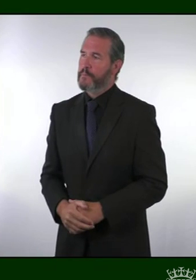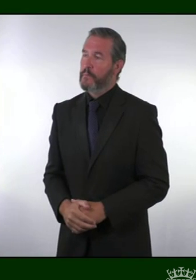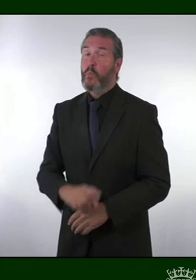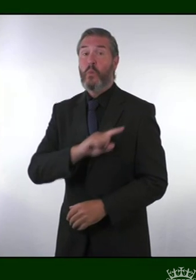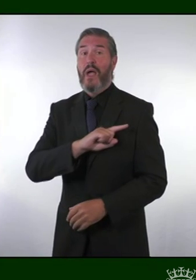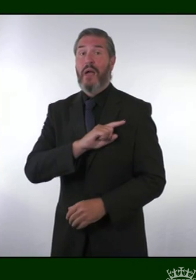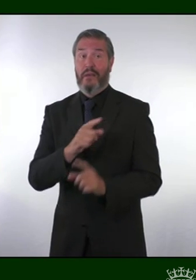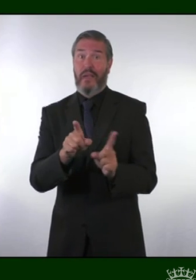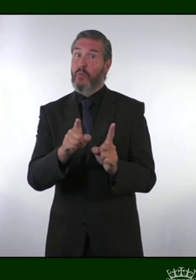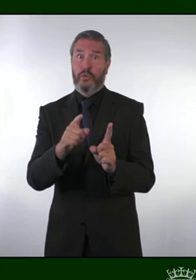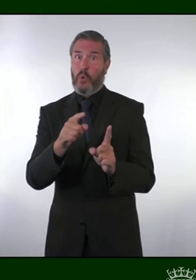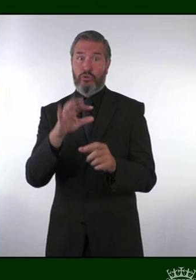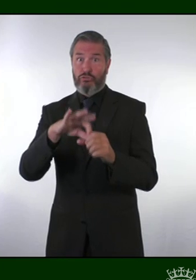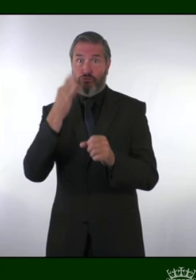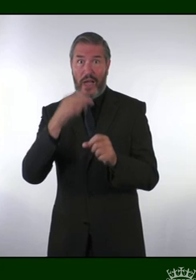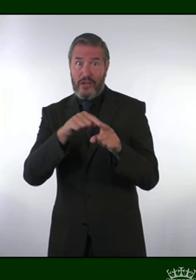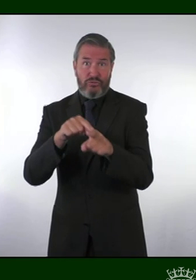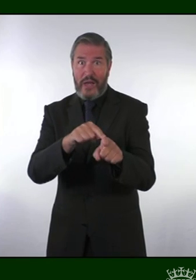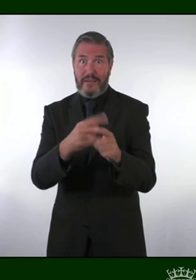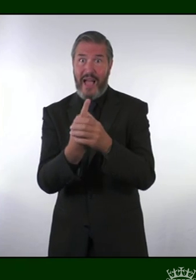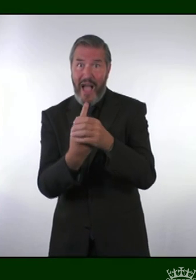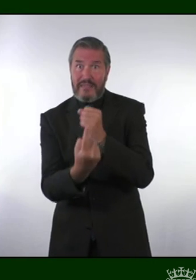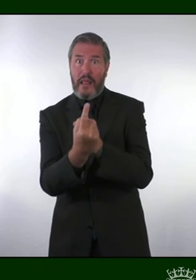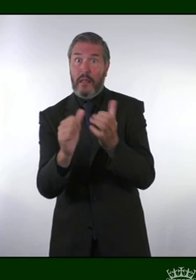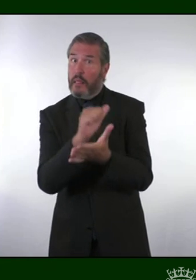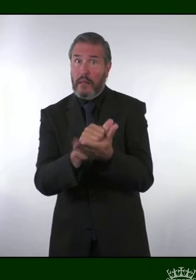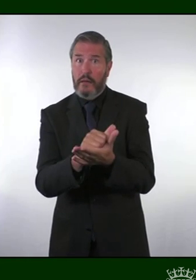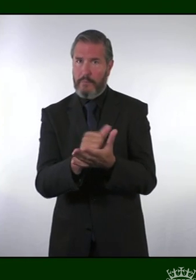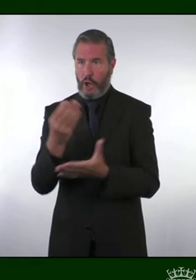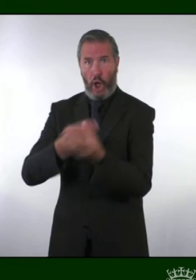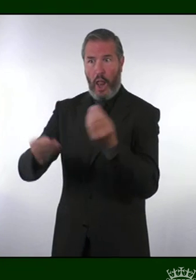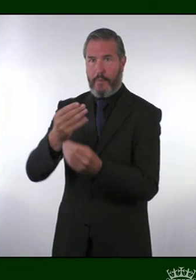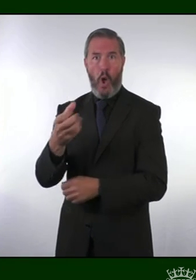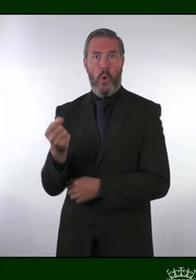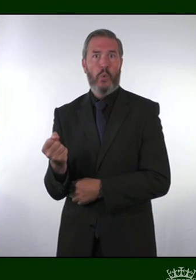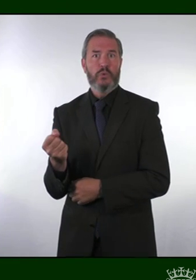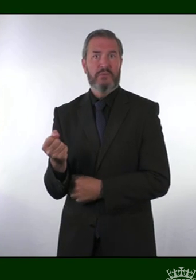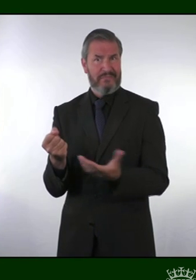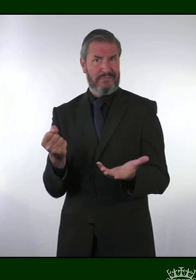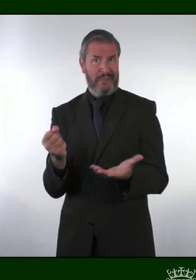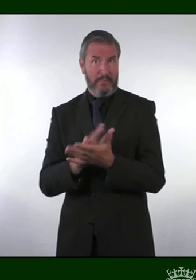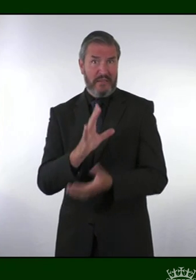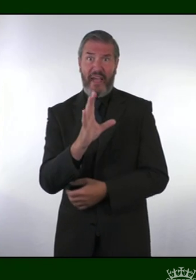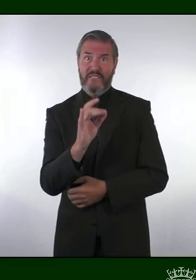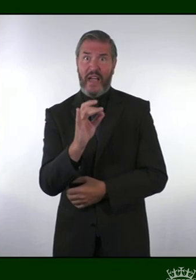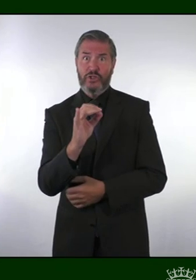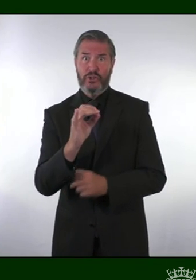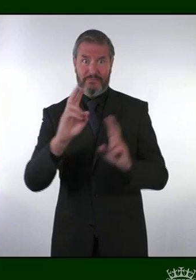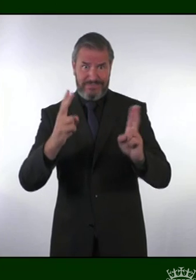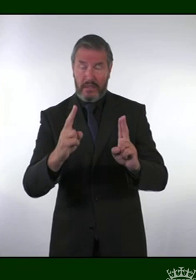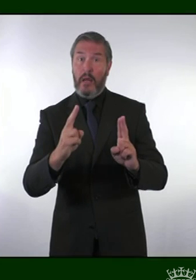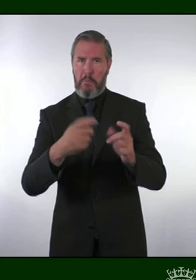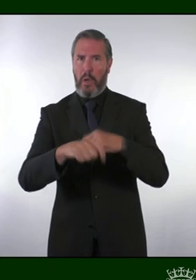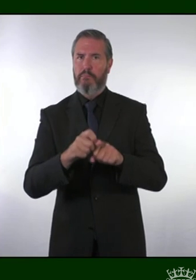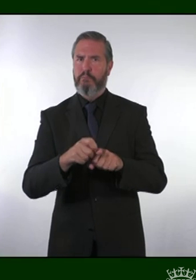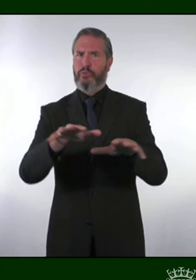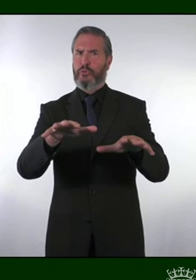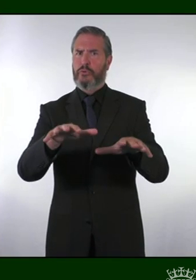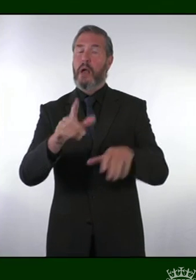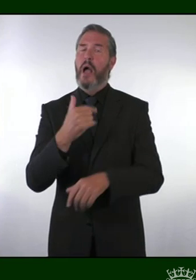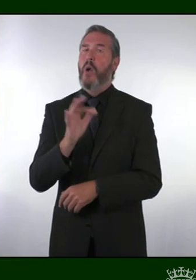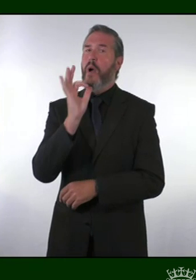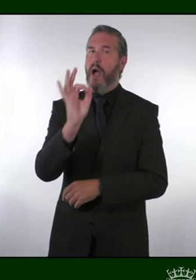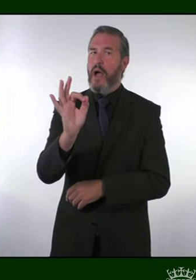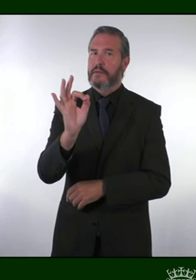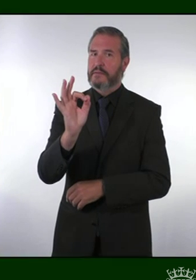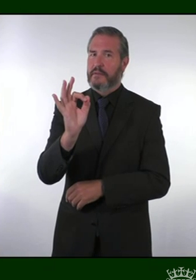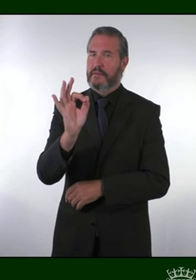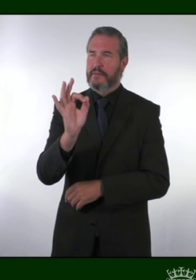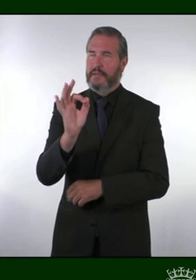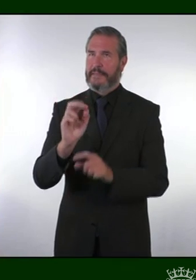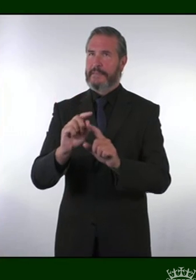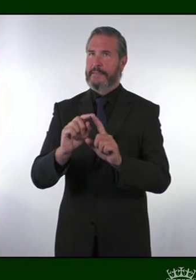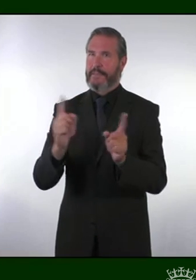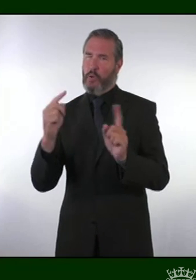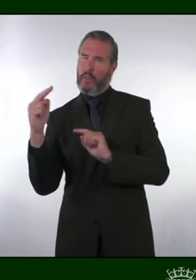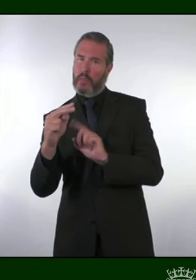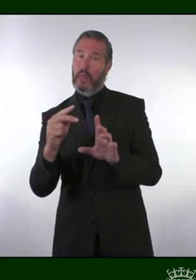If we do not get track, trace and isolate properly running, we cannot open the economy or prevent infection from spreading, so let me ask the question in a different way.